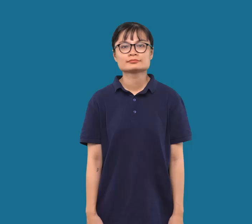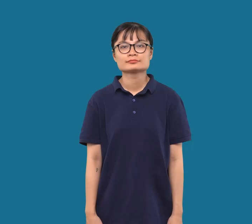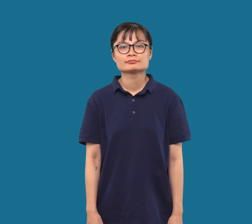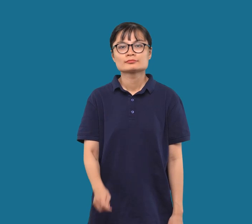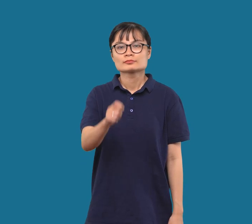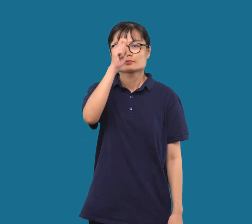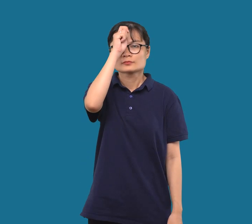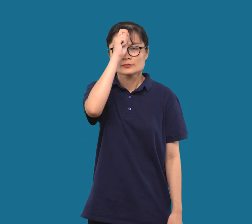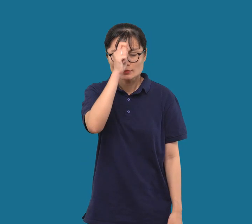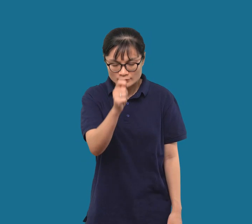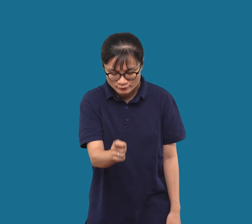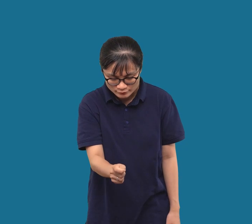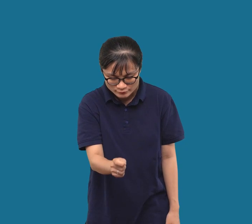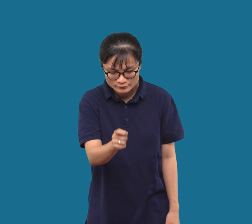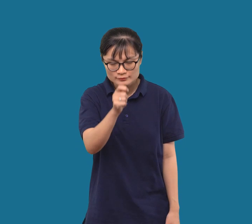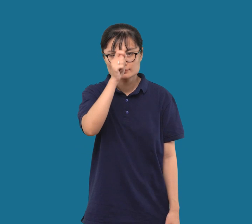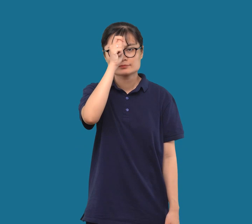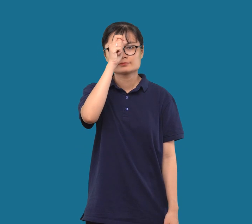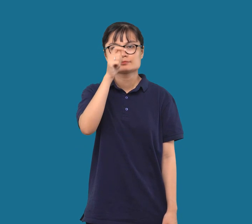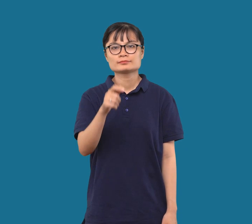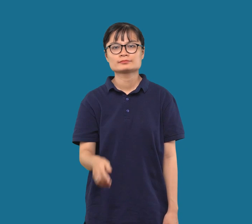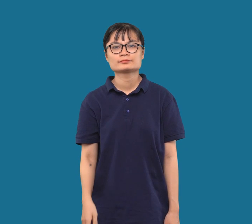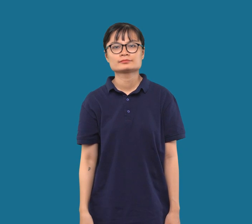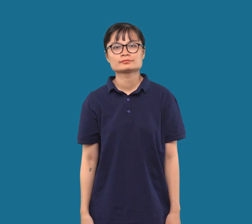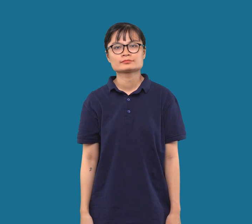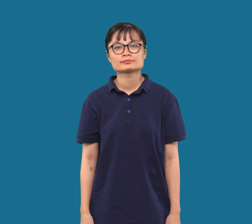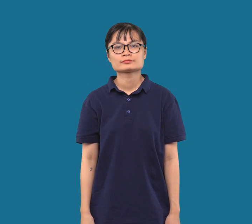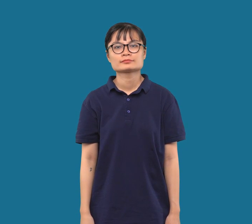tôn trọng